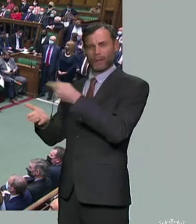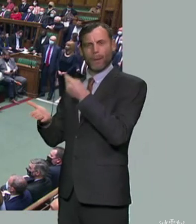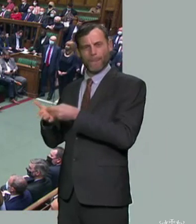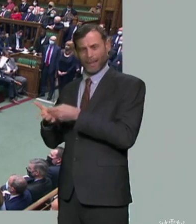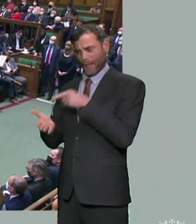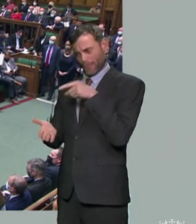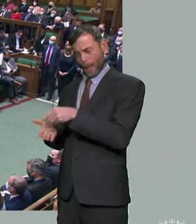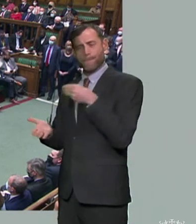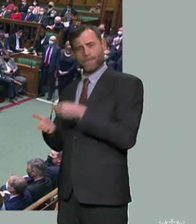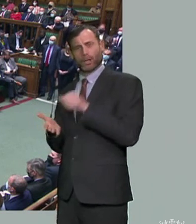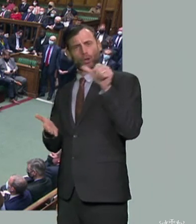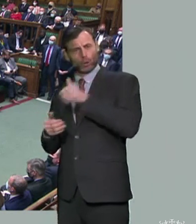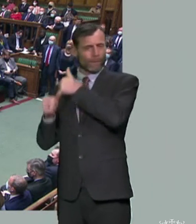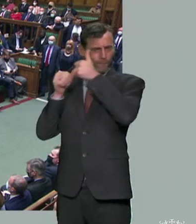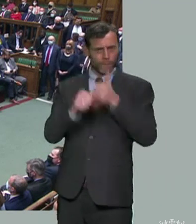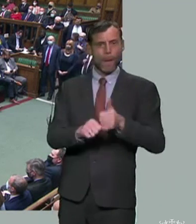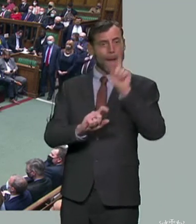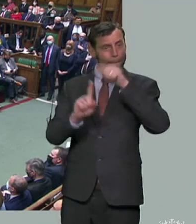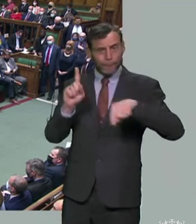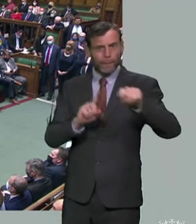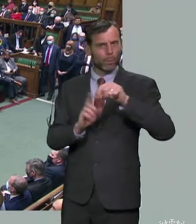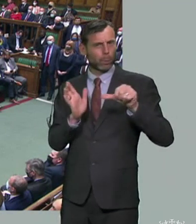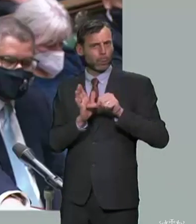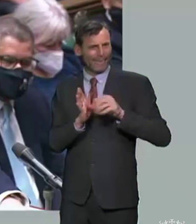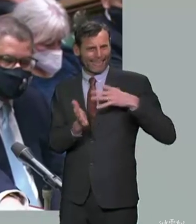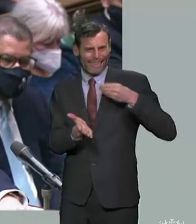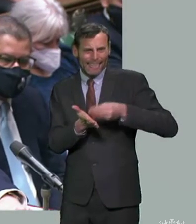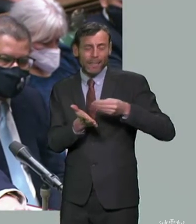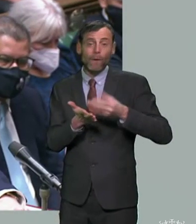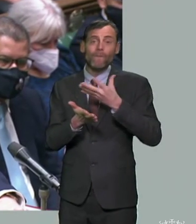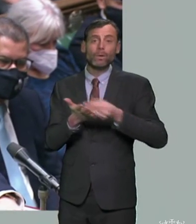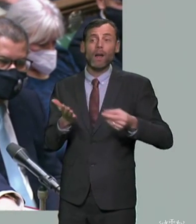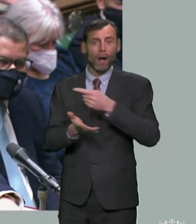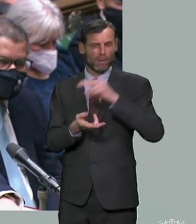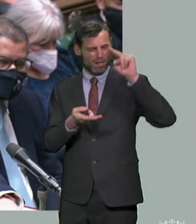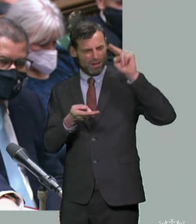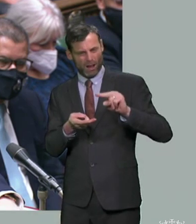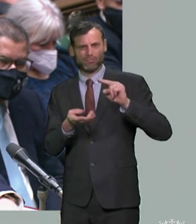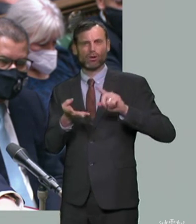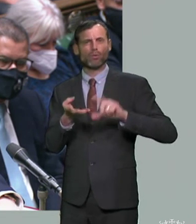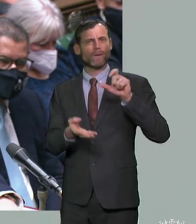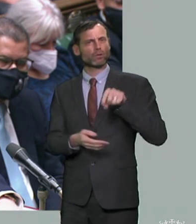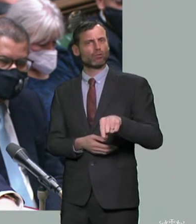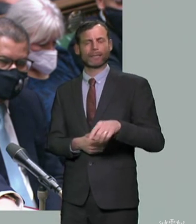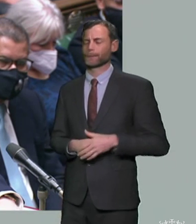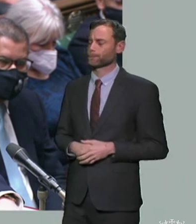First, I want to say how sorry I am for what the hon. Gentleman has had to say about James Scott.